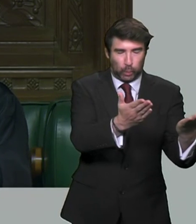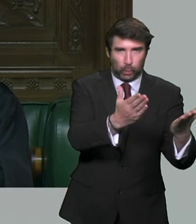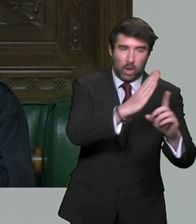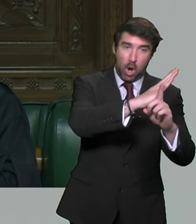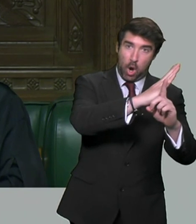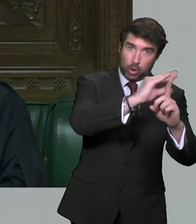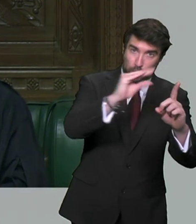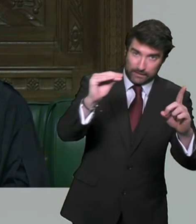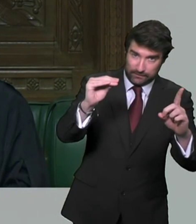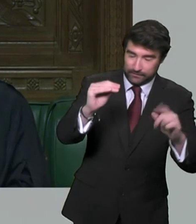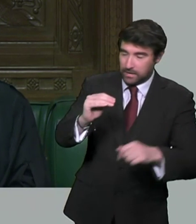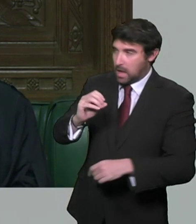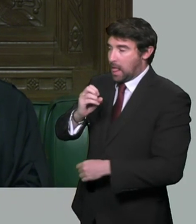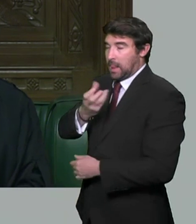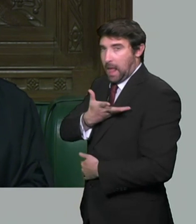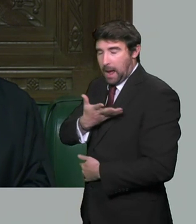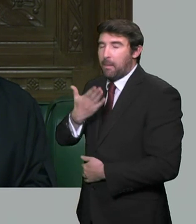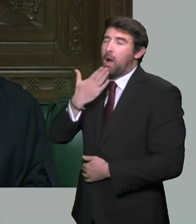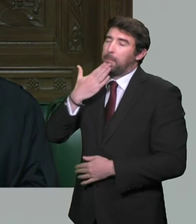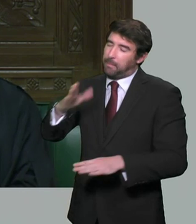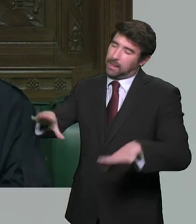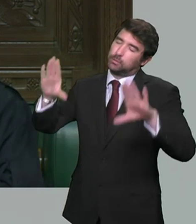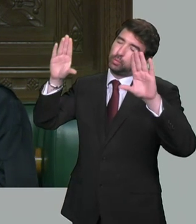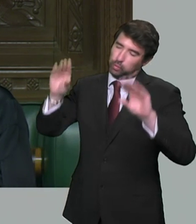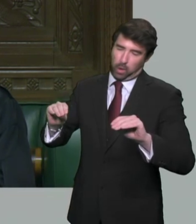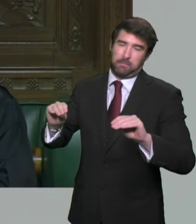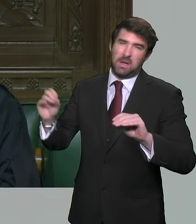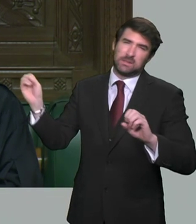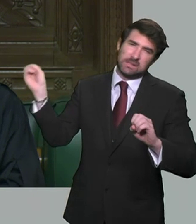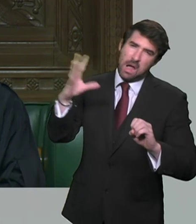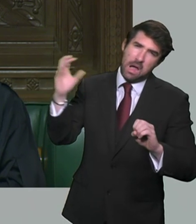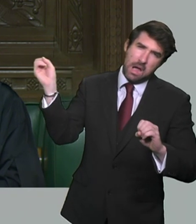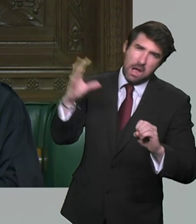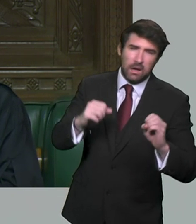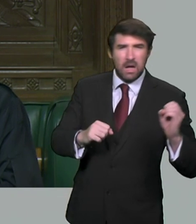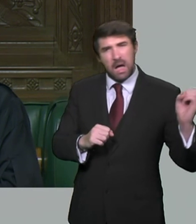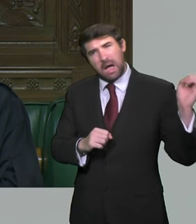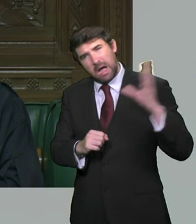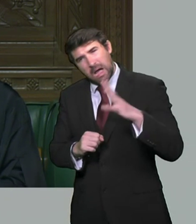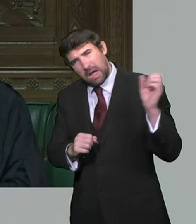I also need to hear the answer. If there are some Members who do not want to hear it, I am sure that their constituents want to hear it.